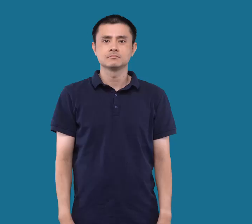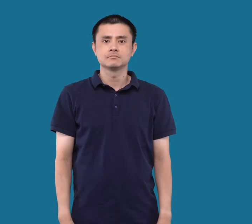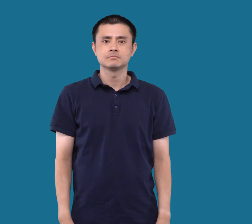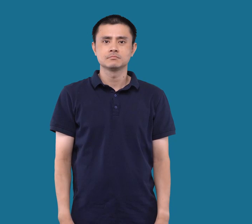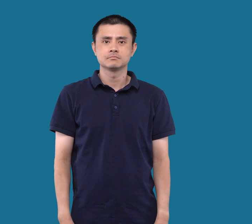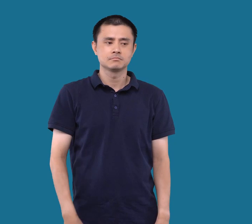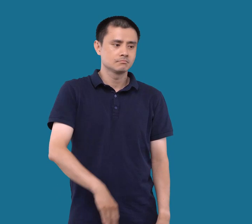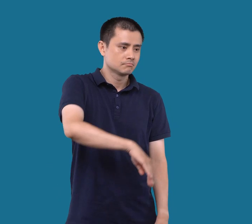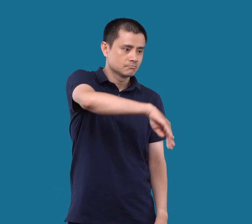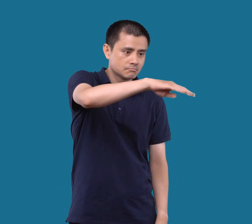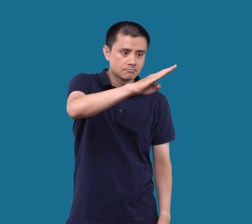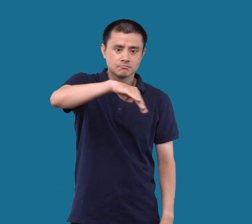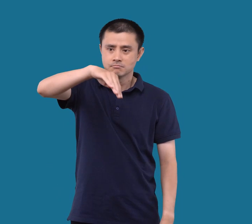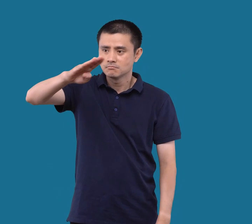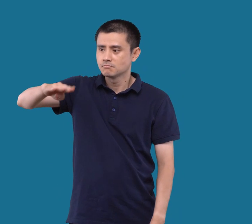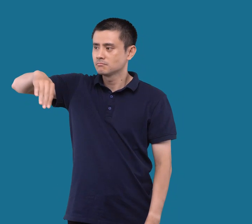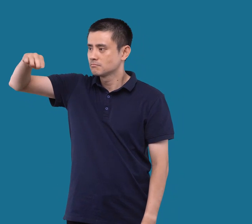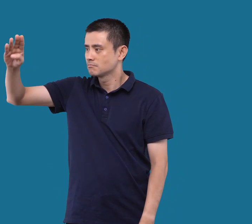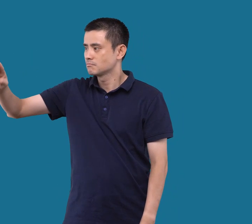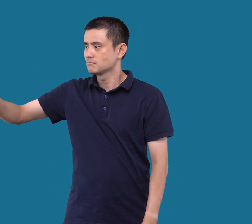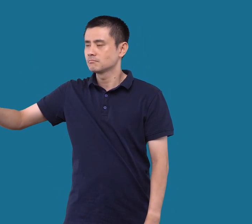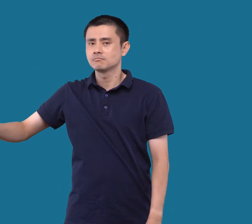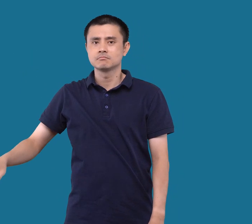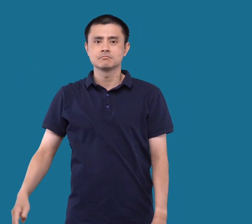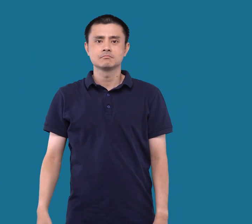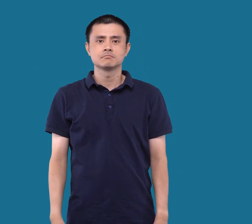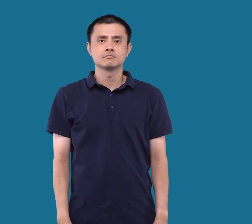dãy núi